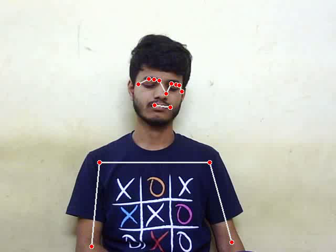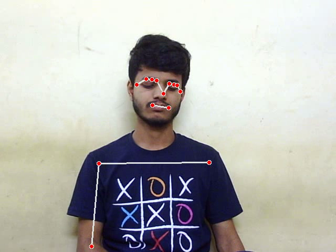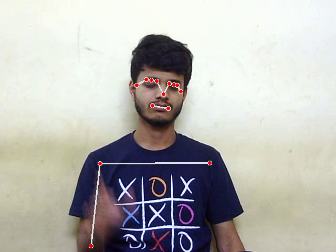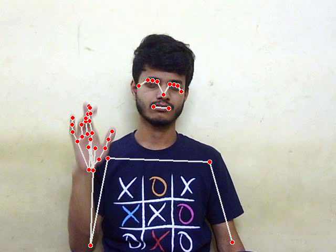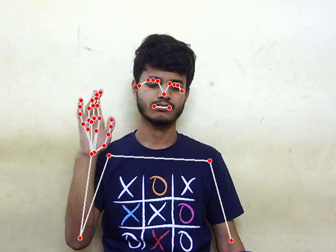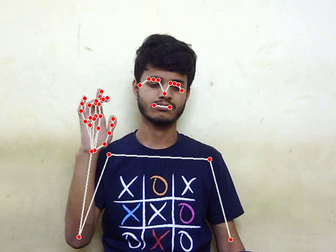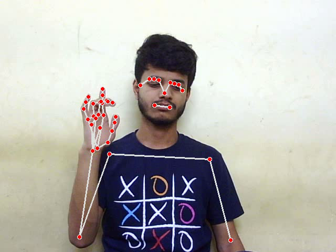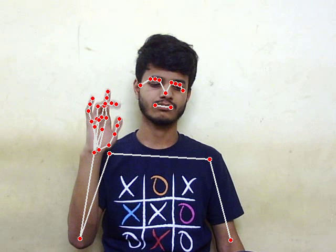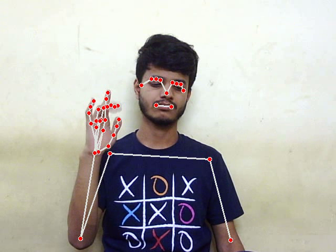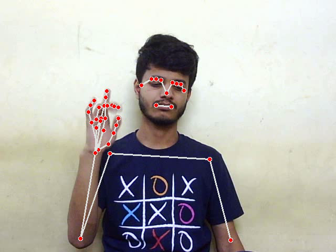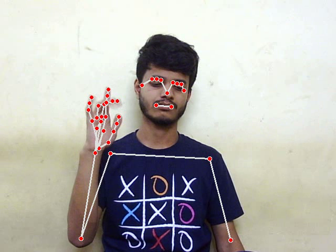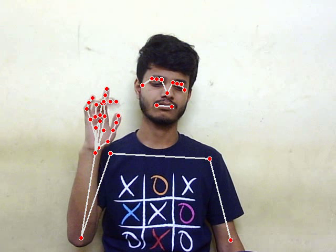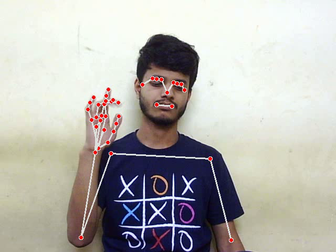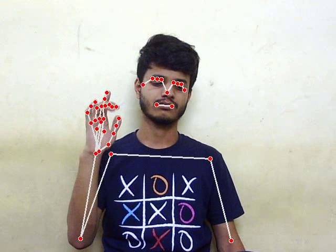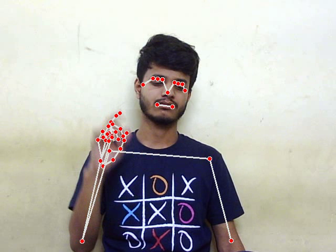why